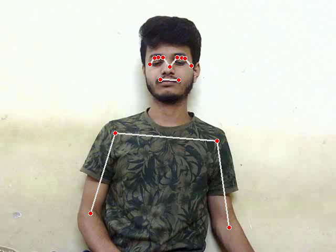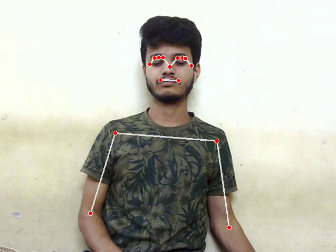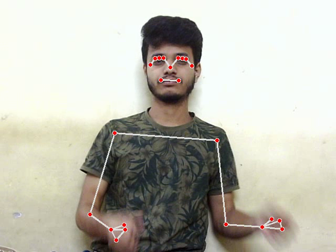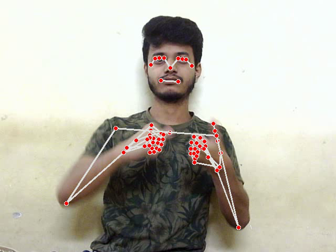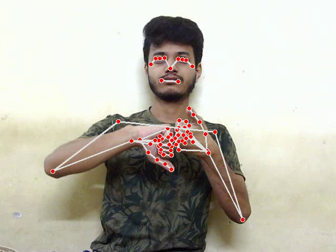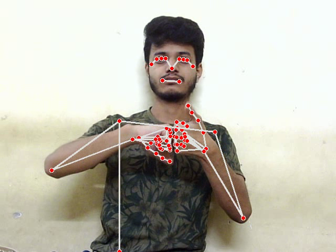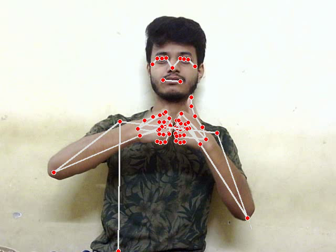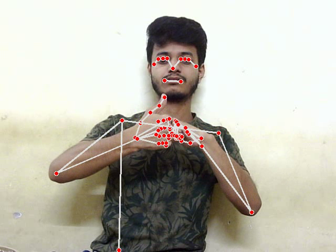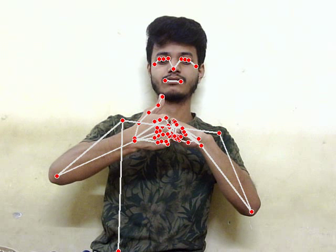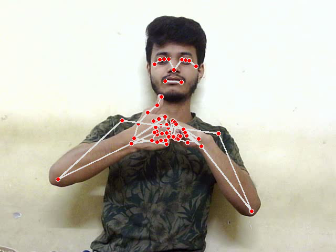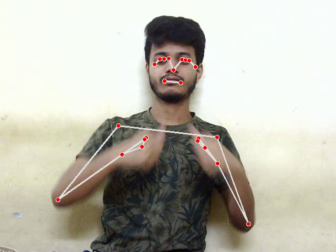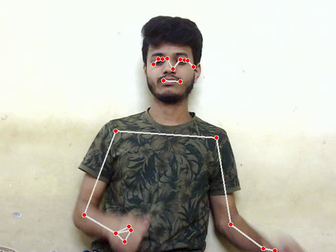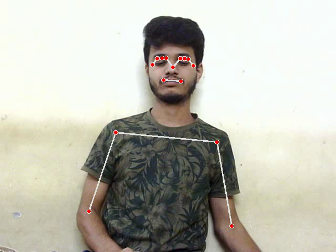how